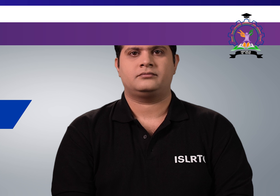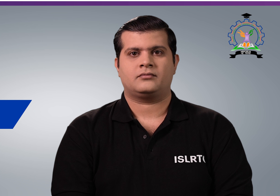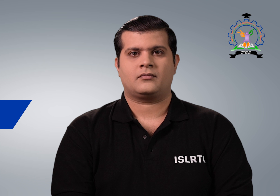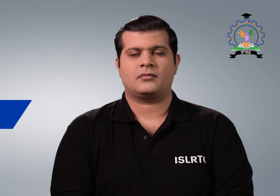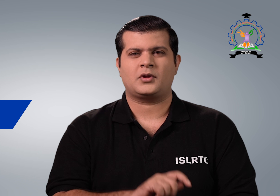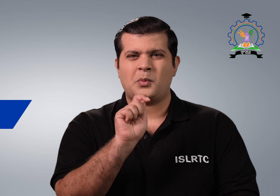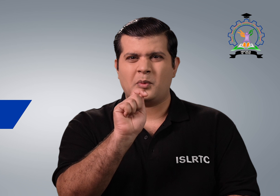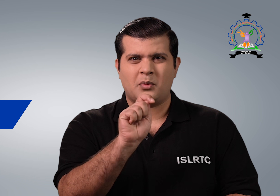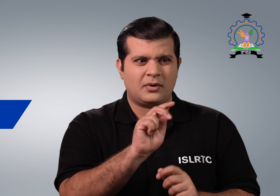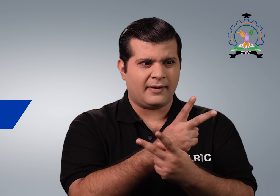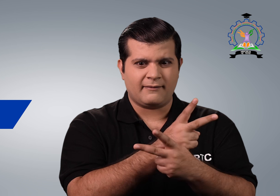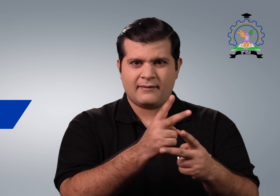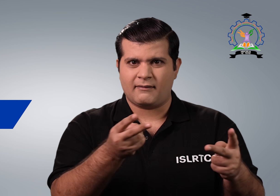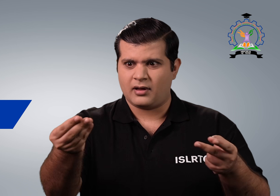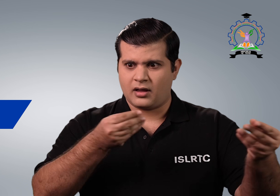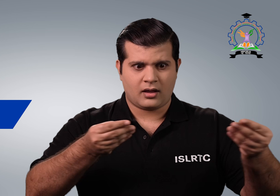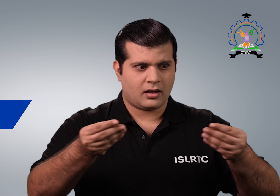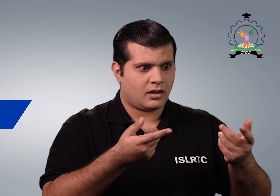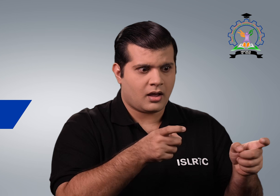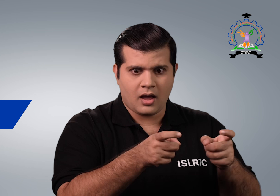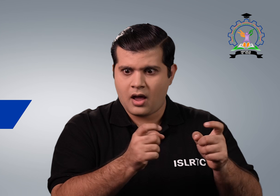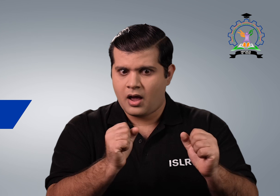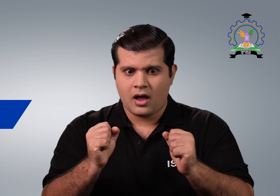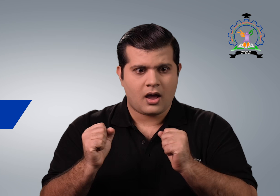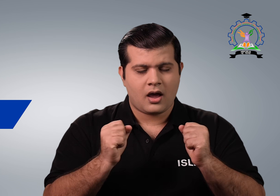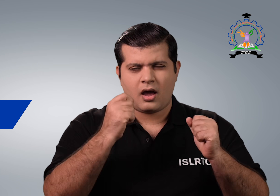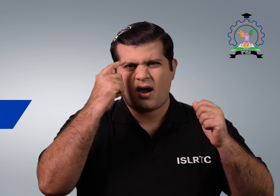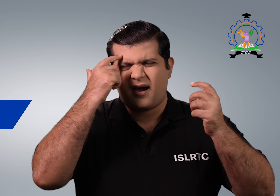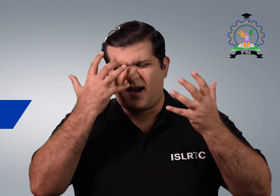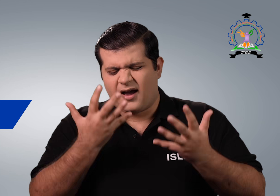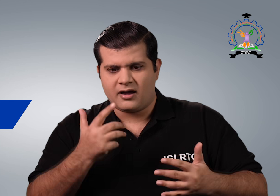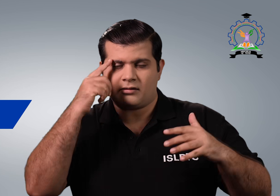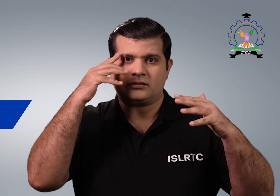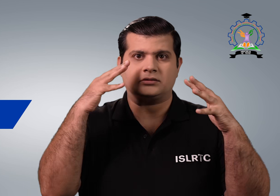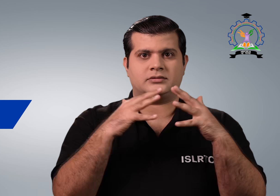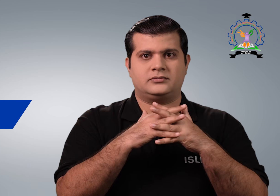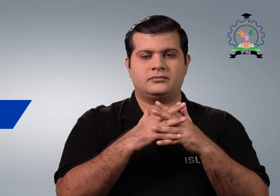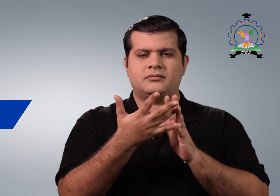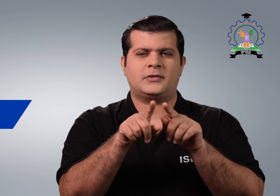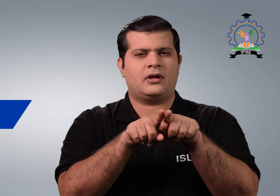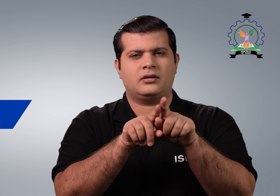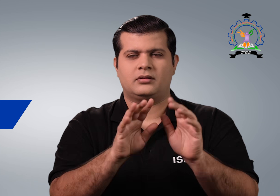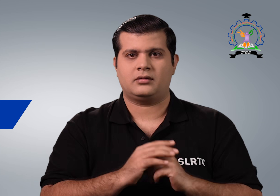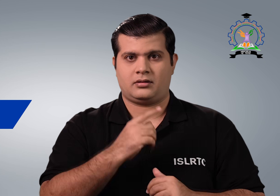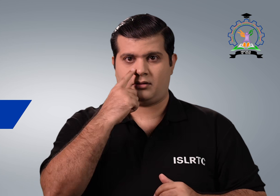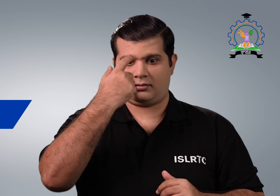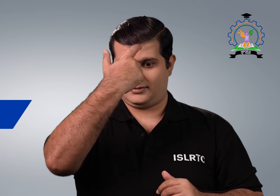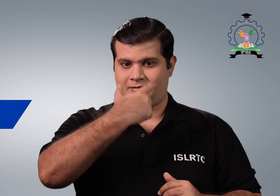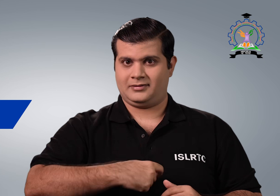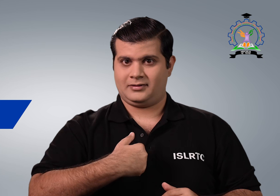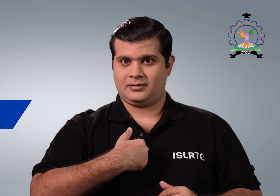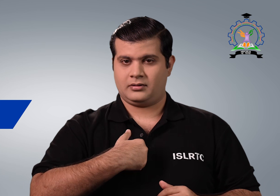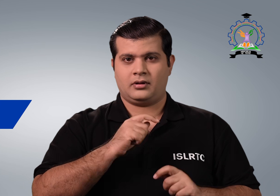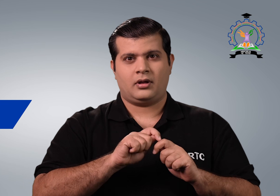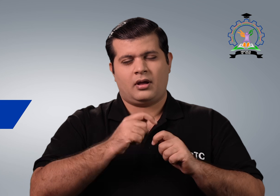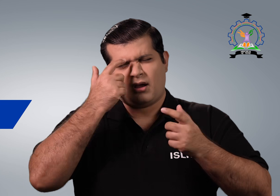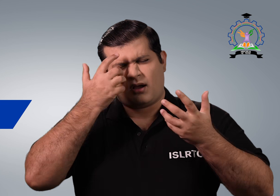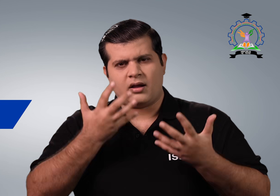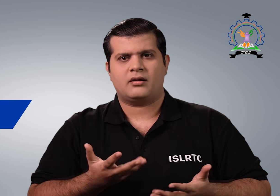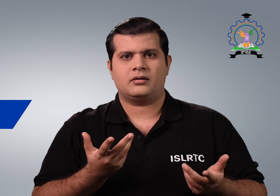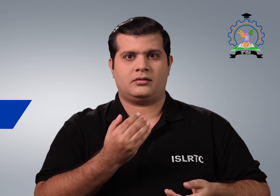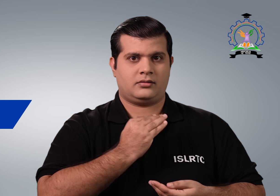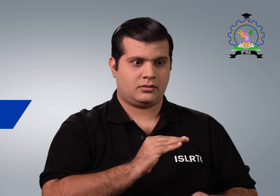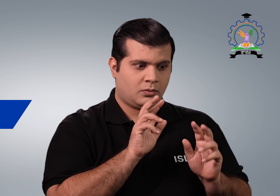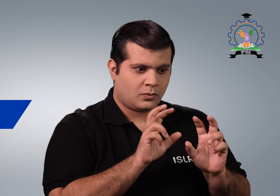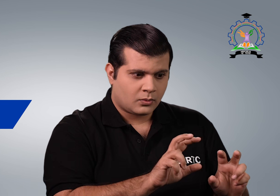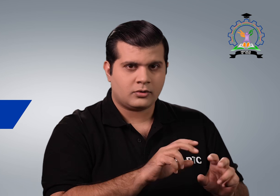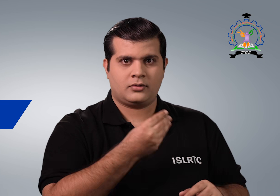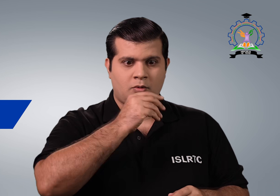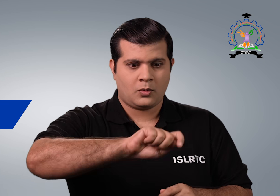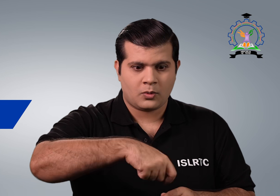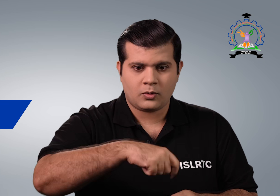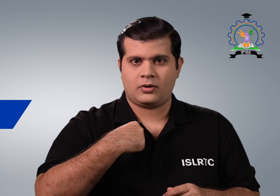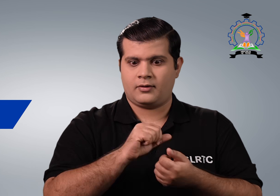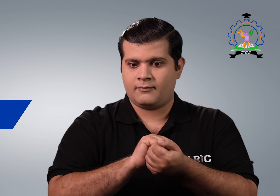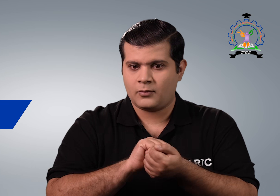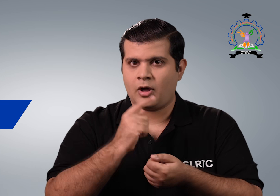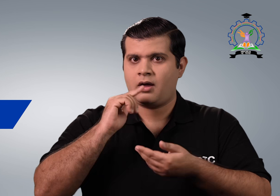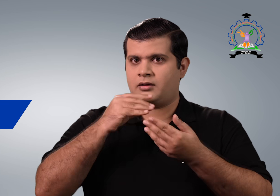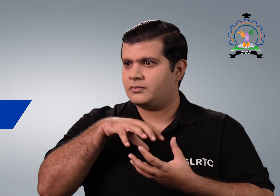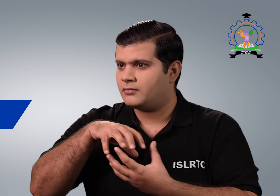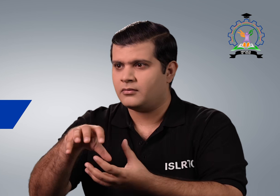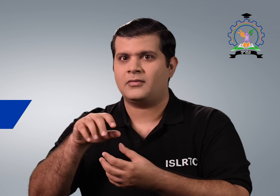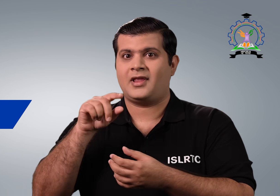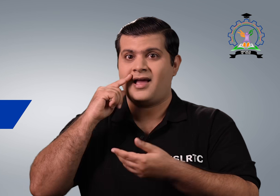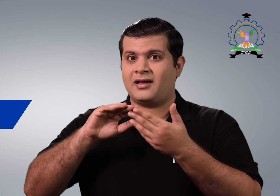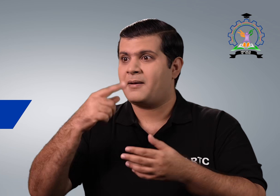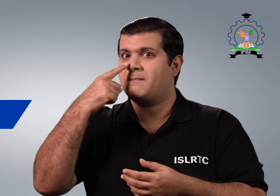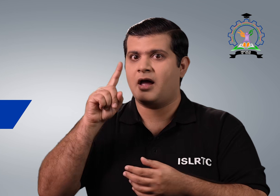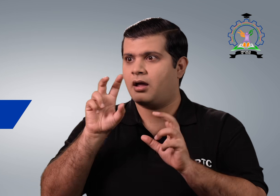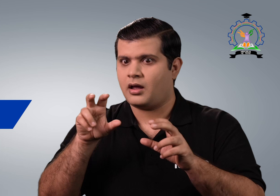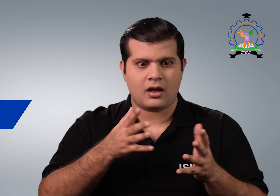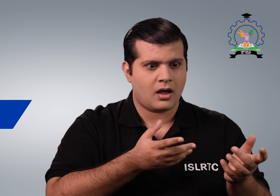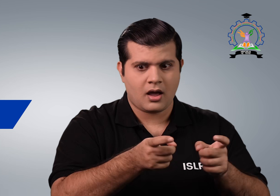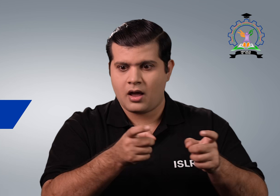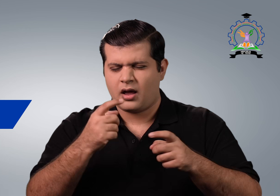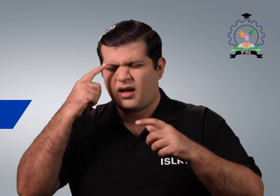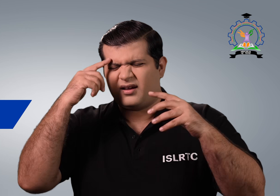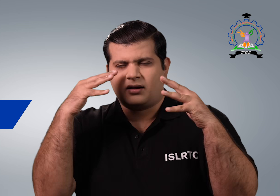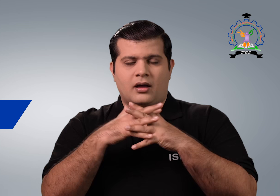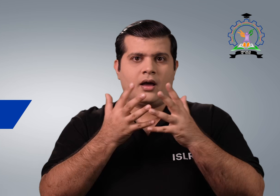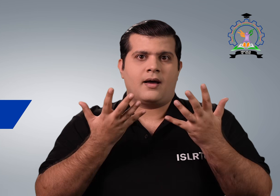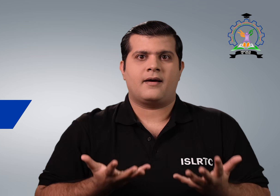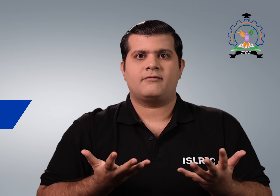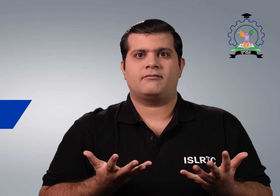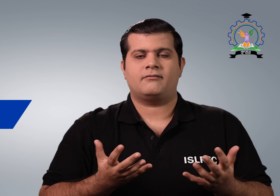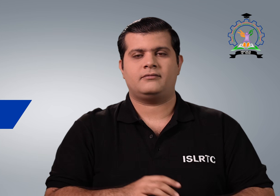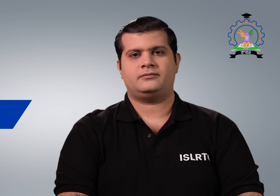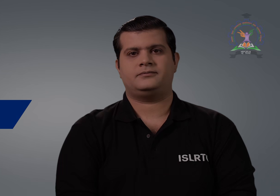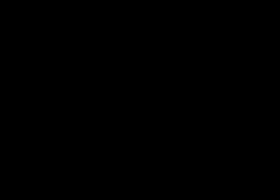When you have too much work to deal with, you feel strained. Example-Women often feel strained when they care for the baby, cook, do laundry, and handle family responsibilities.